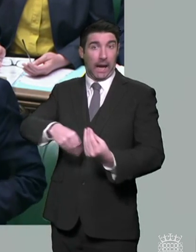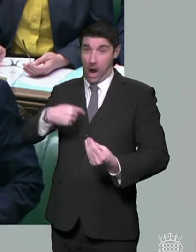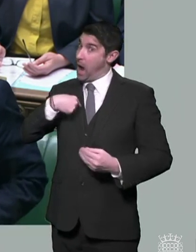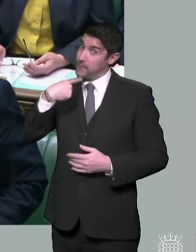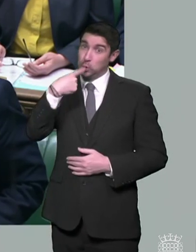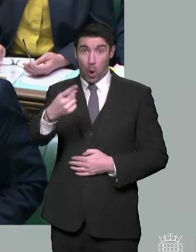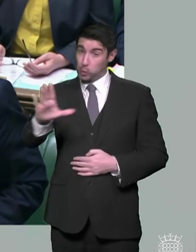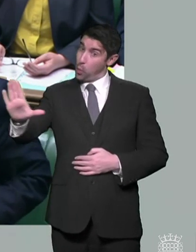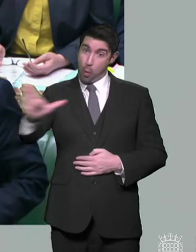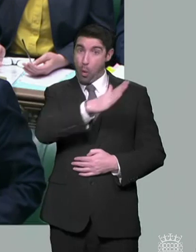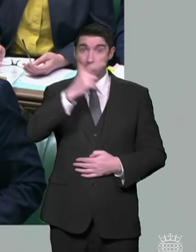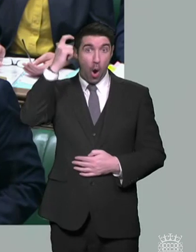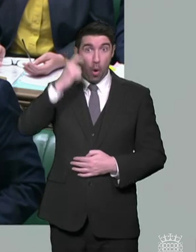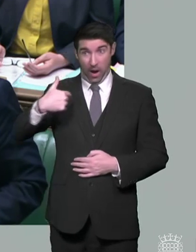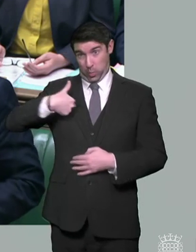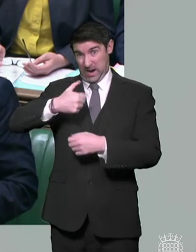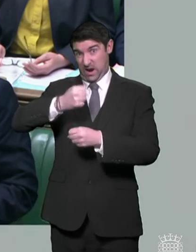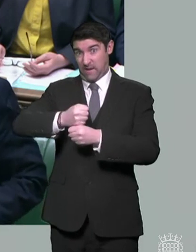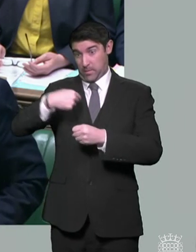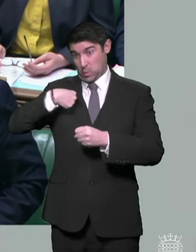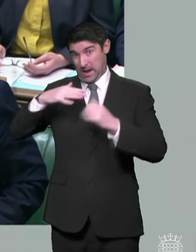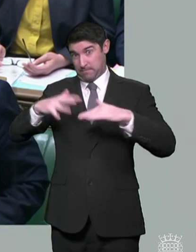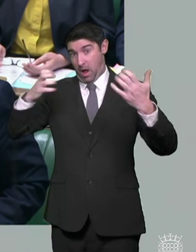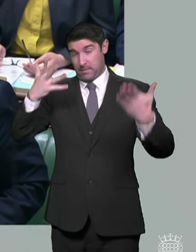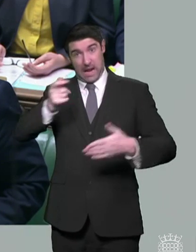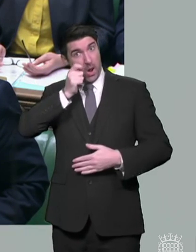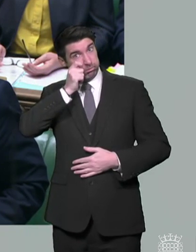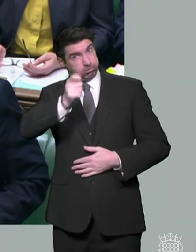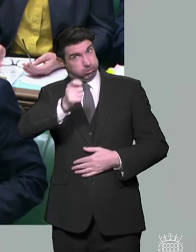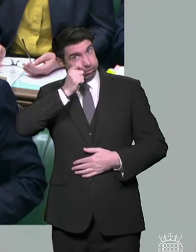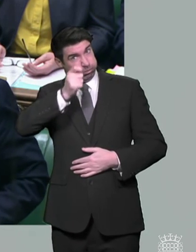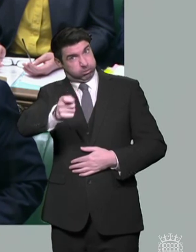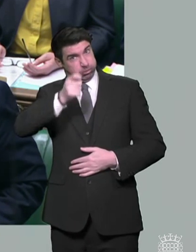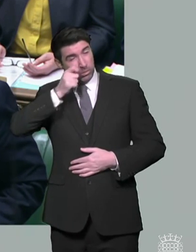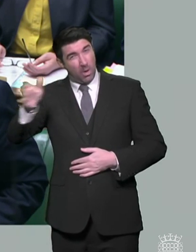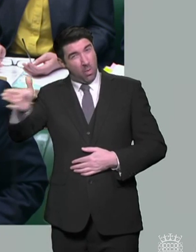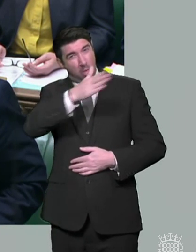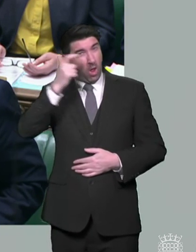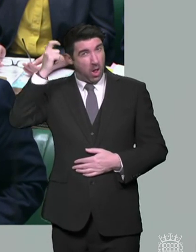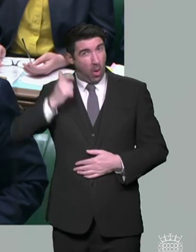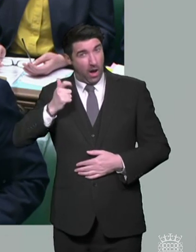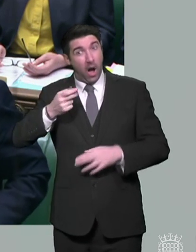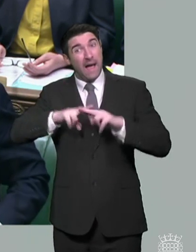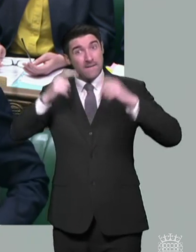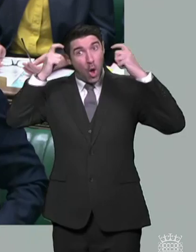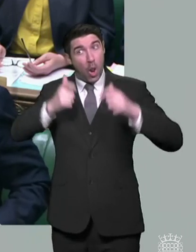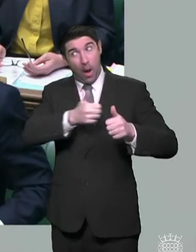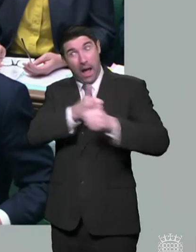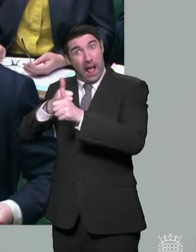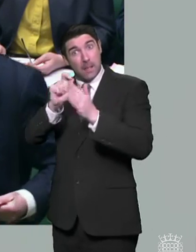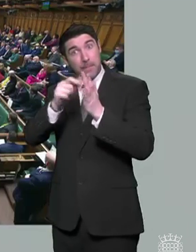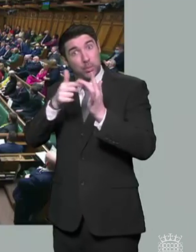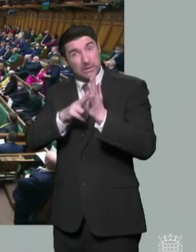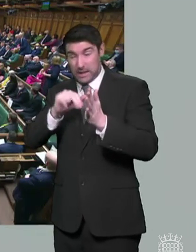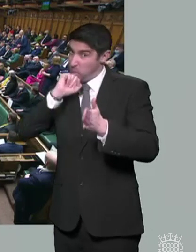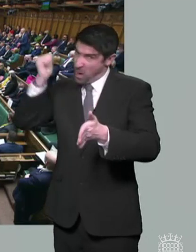If they break the law, and if they undermine the interests of this country and advance the interests of Putin’s war machine, they will pay a price.